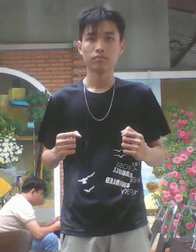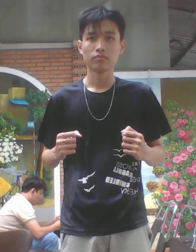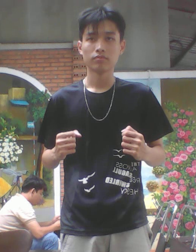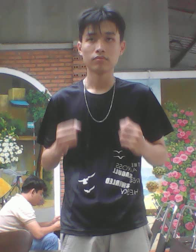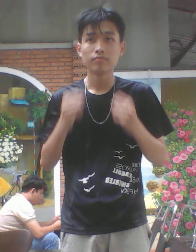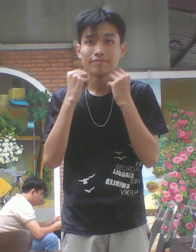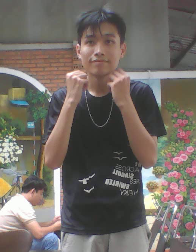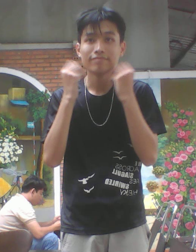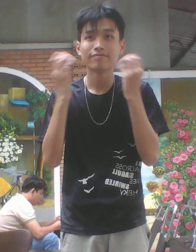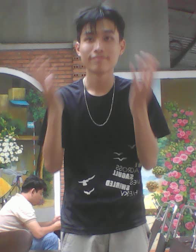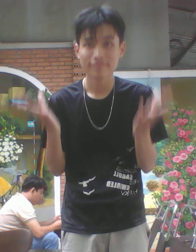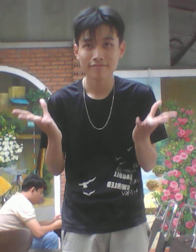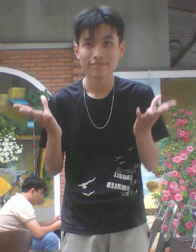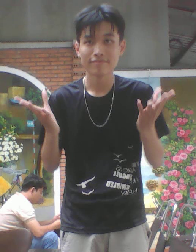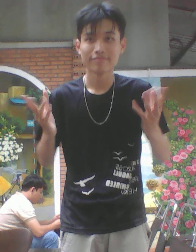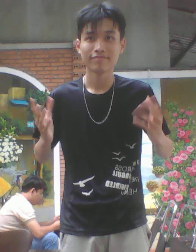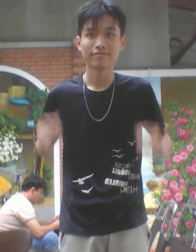cam on